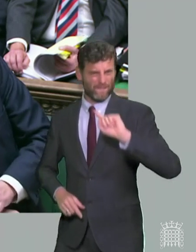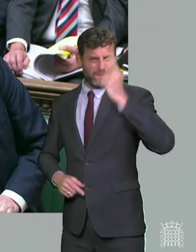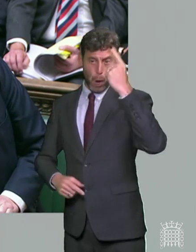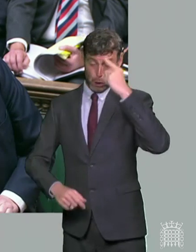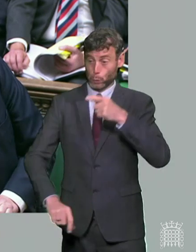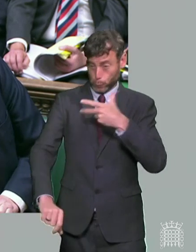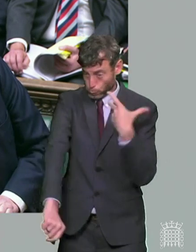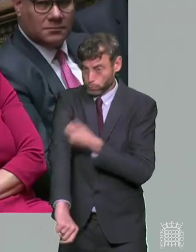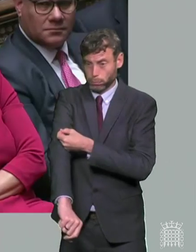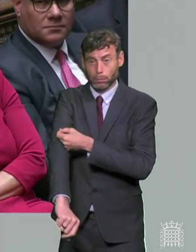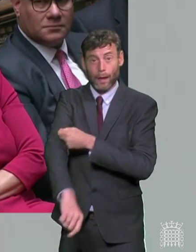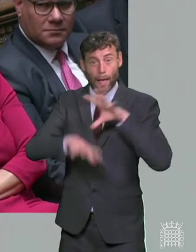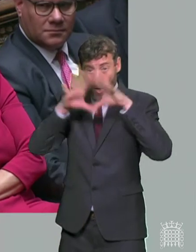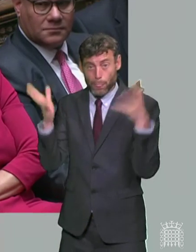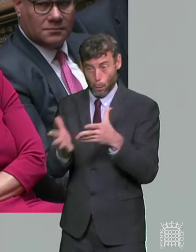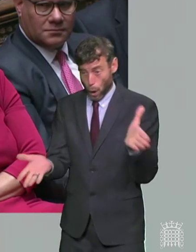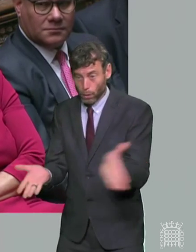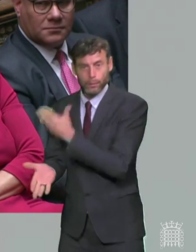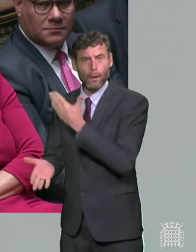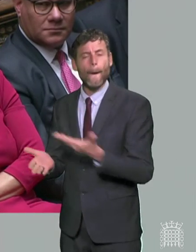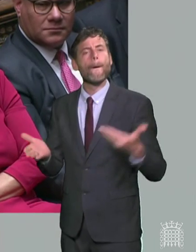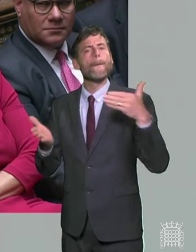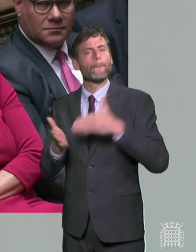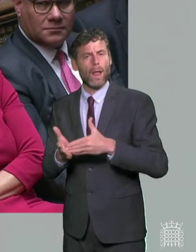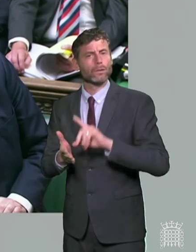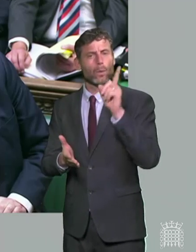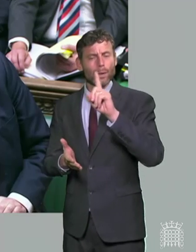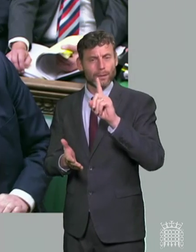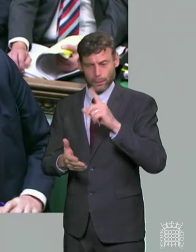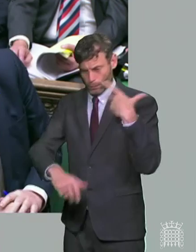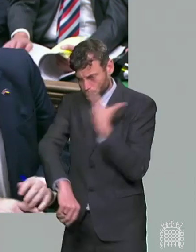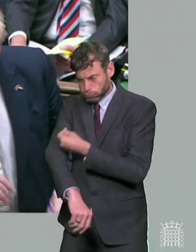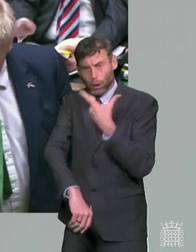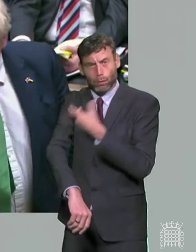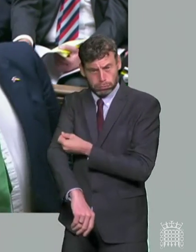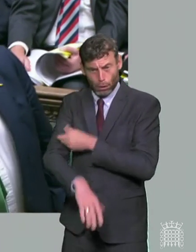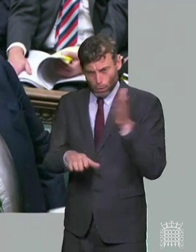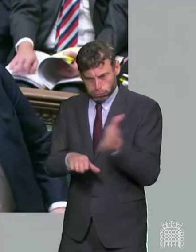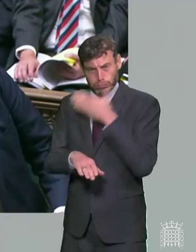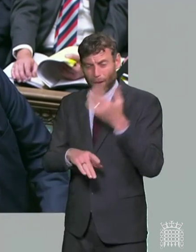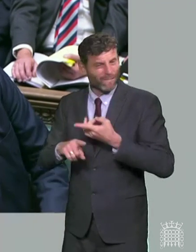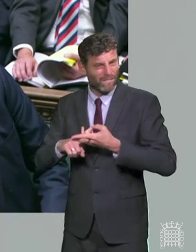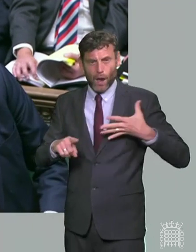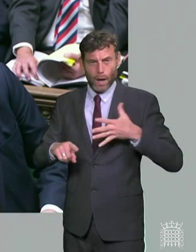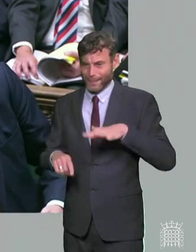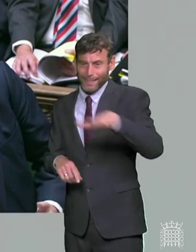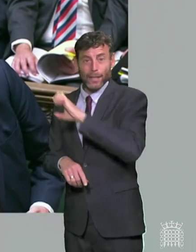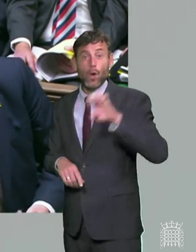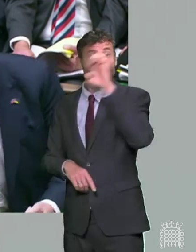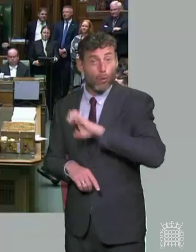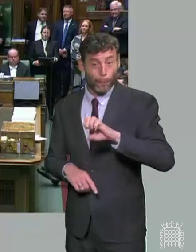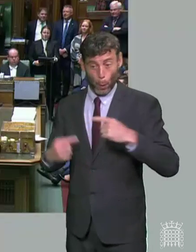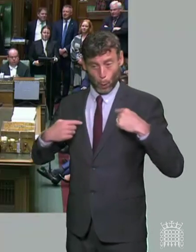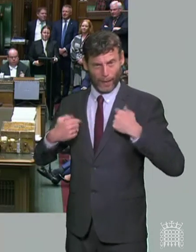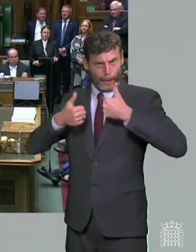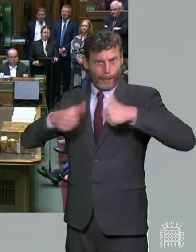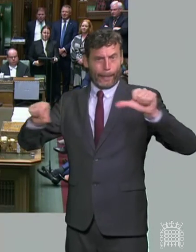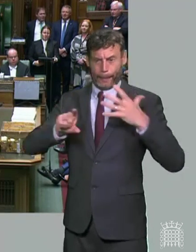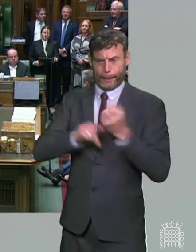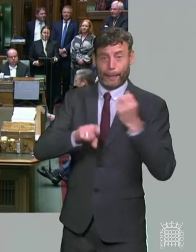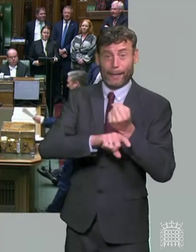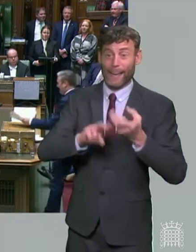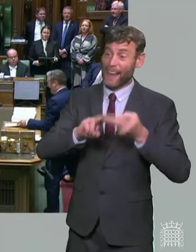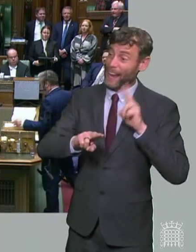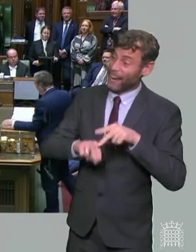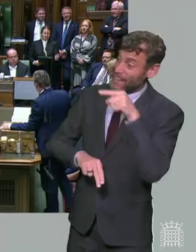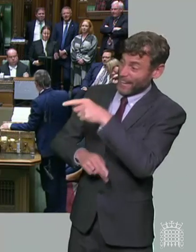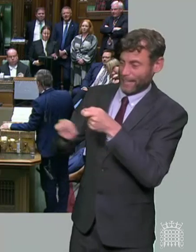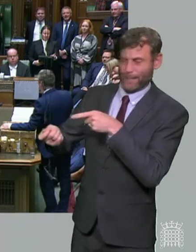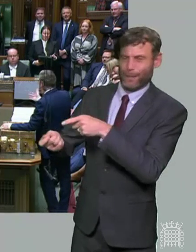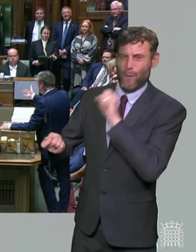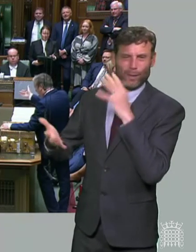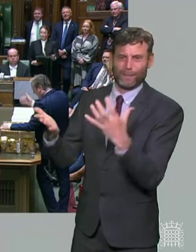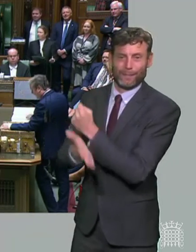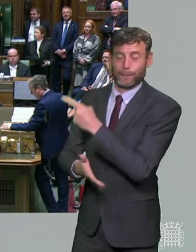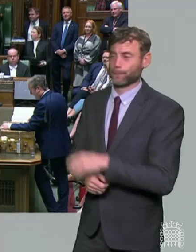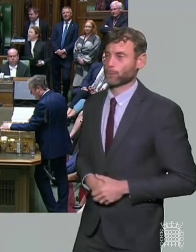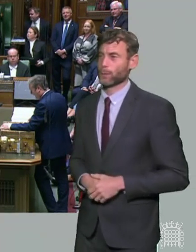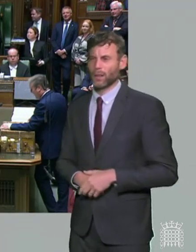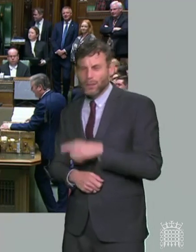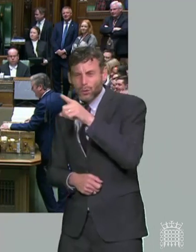anybody’s arms and we had the fastest roll-out anywhere in Europe, none of which would have been possible if we had listened to the right honourable and learned Gentleman.